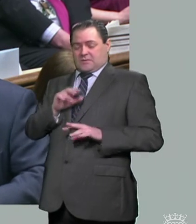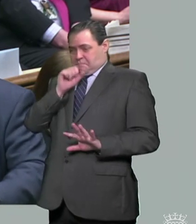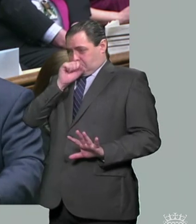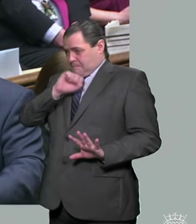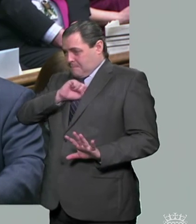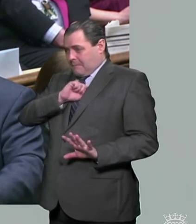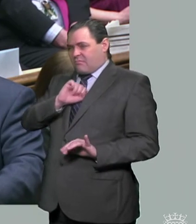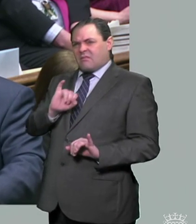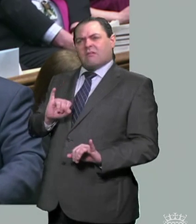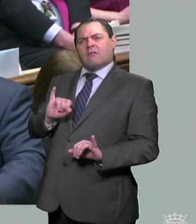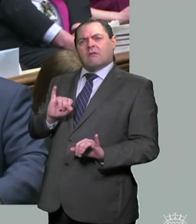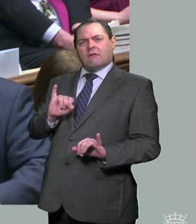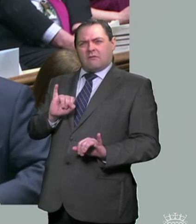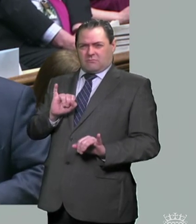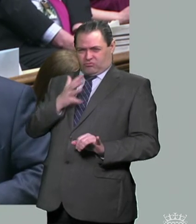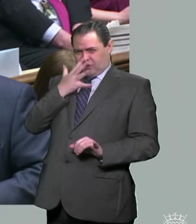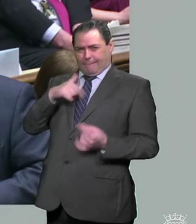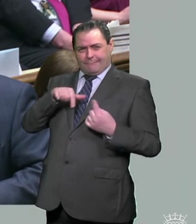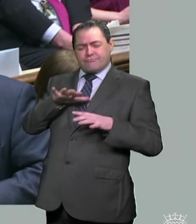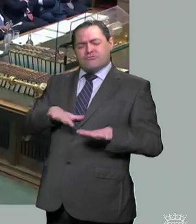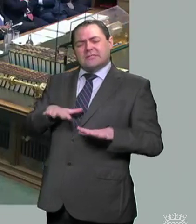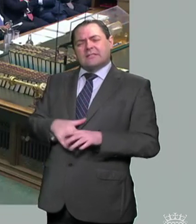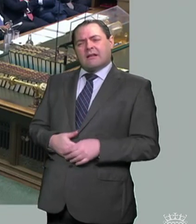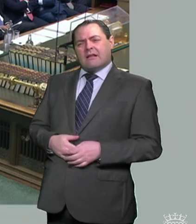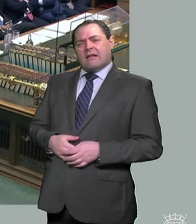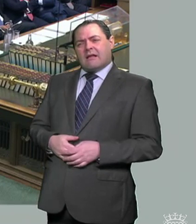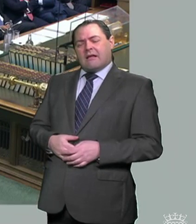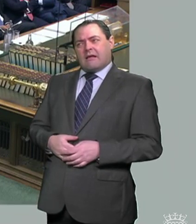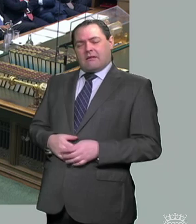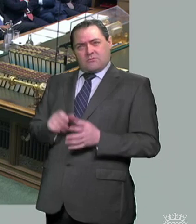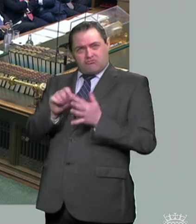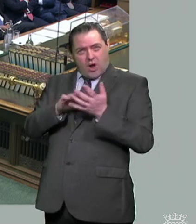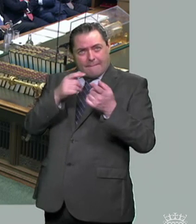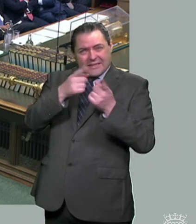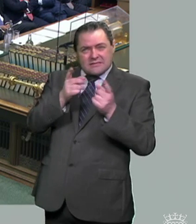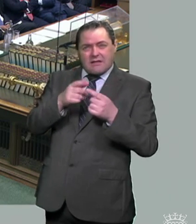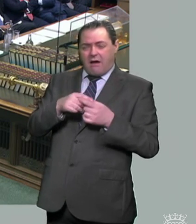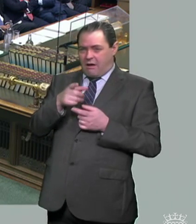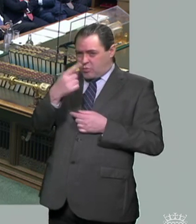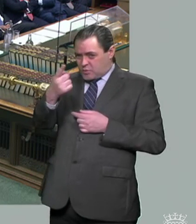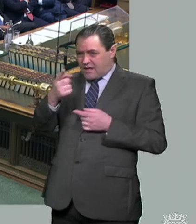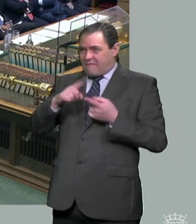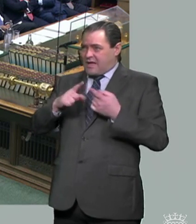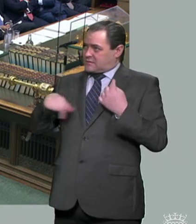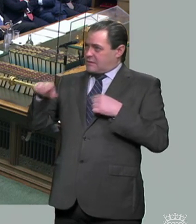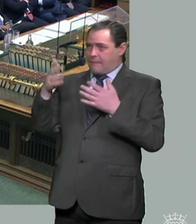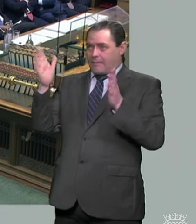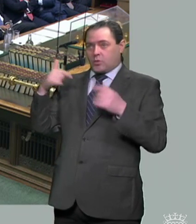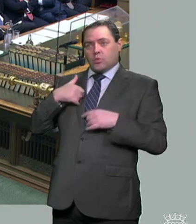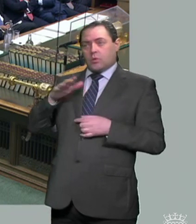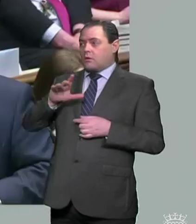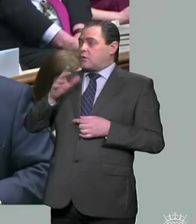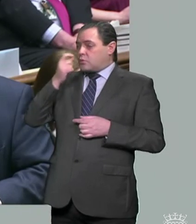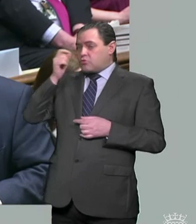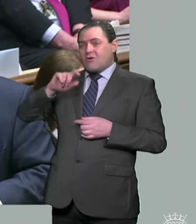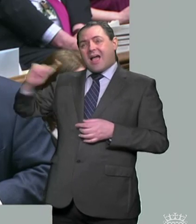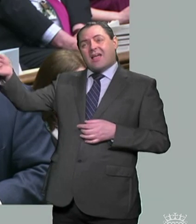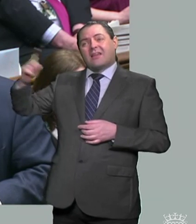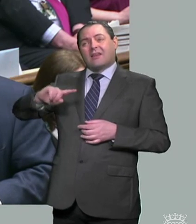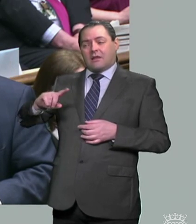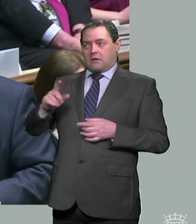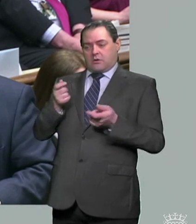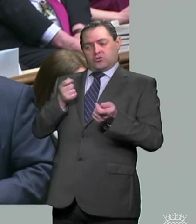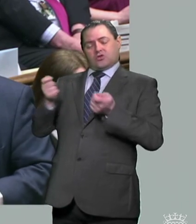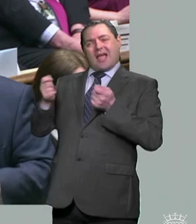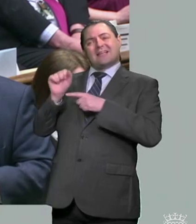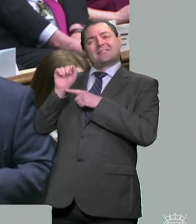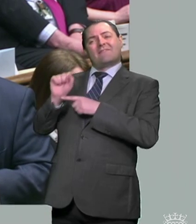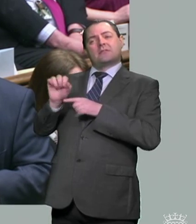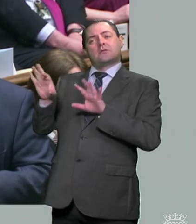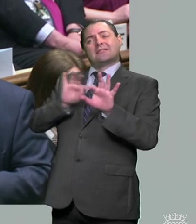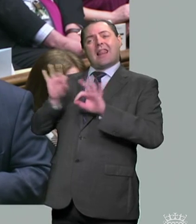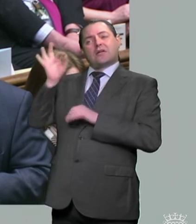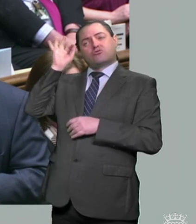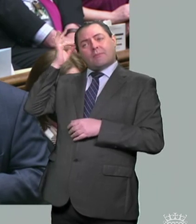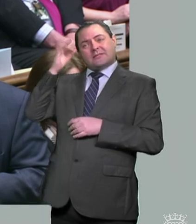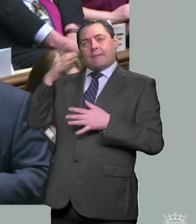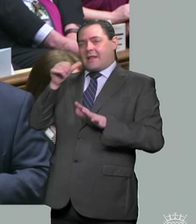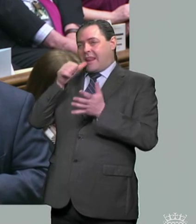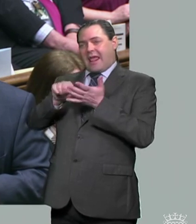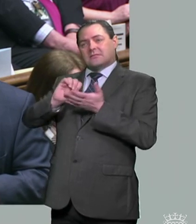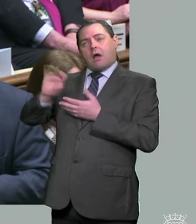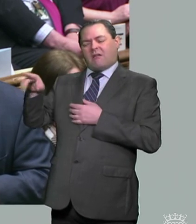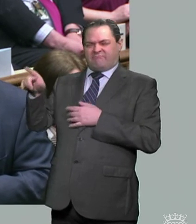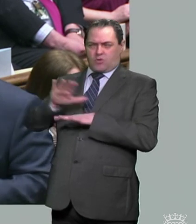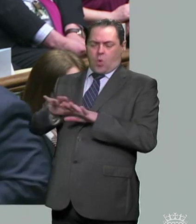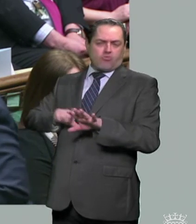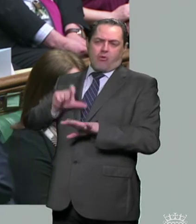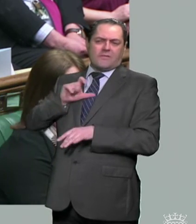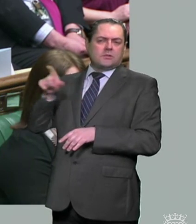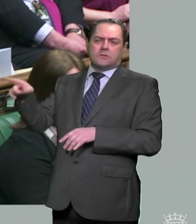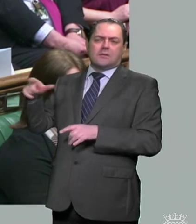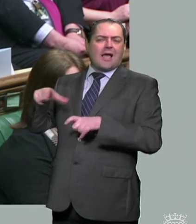What does it tell the Prime Minister and the public that on the morning he has returned from Ukraine the Chair of the Select Committee on Defence has submitted a letter of no confidence in him?